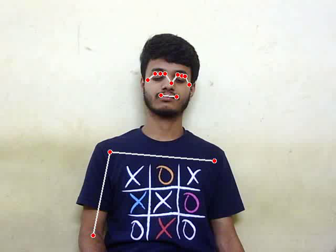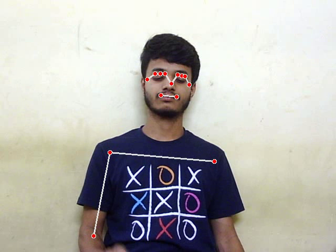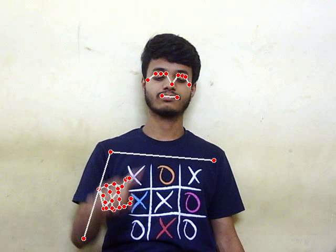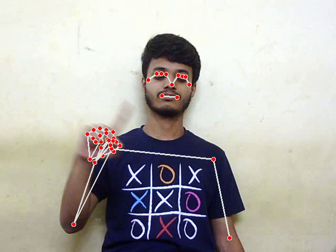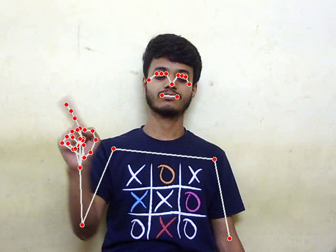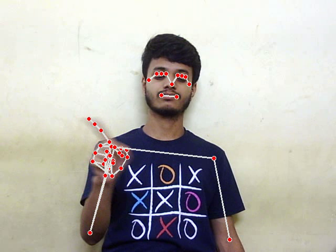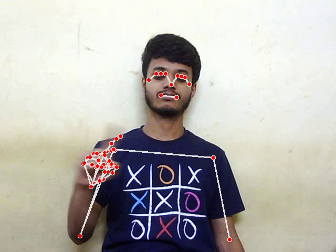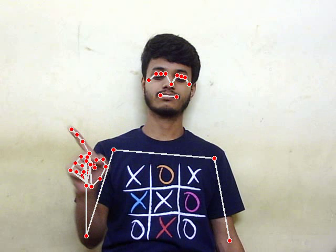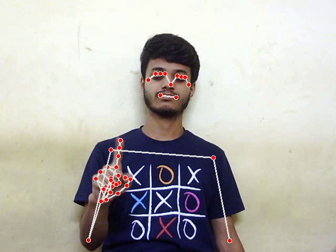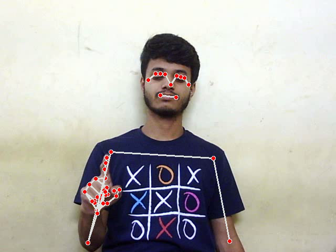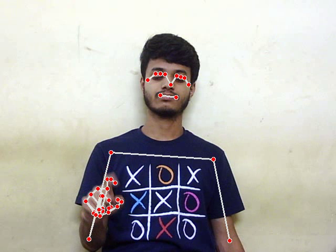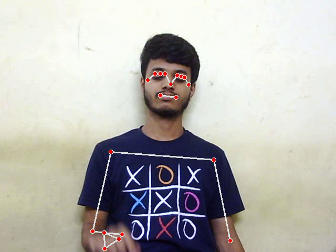where